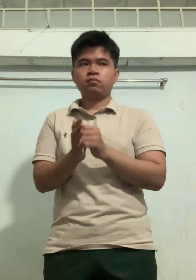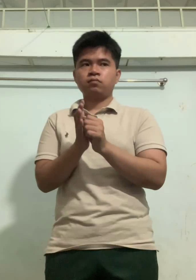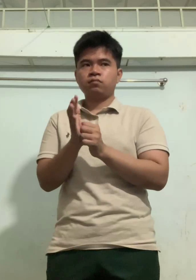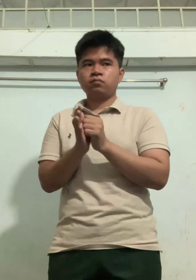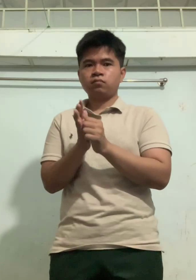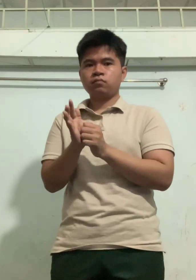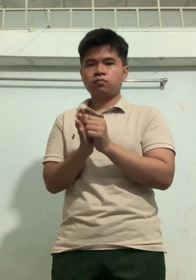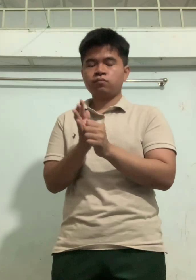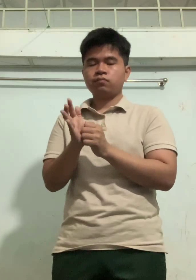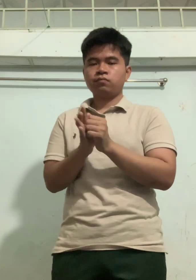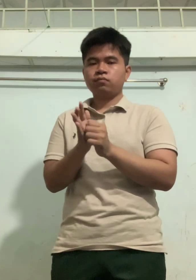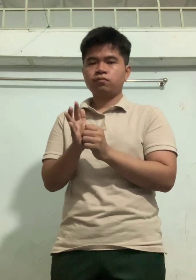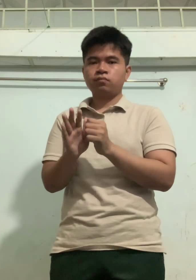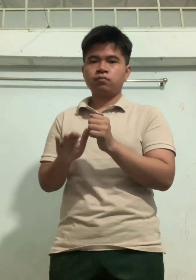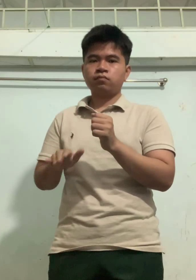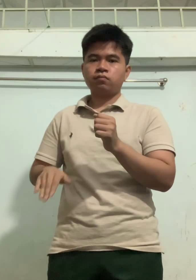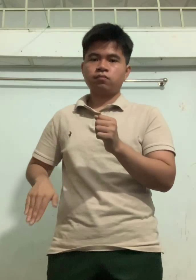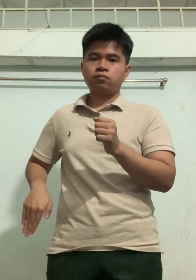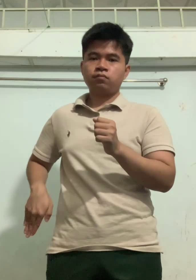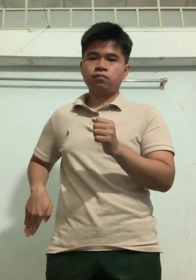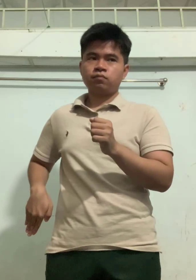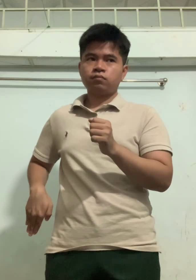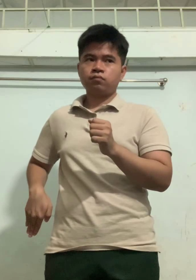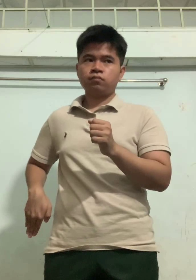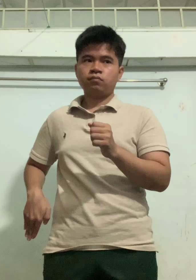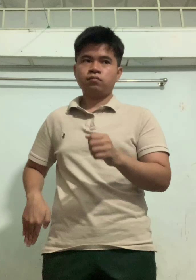thang sau